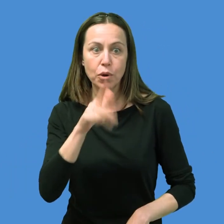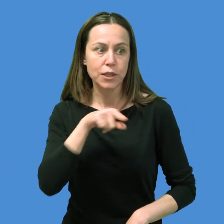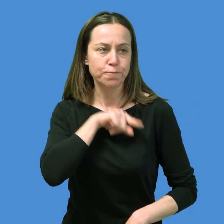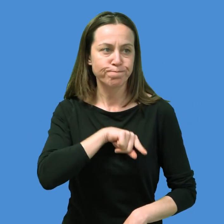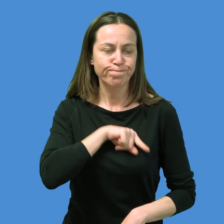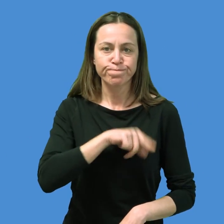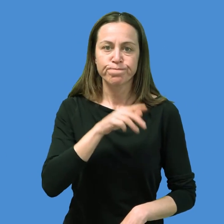sentir